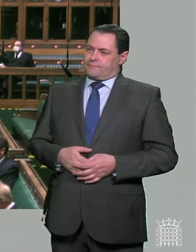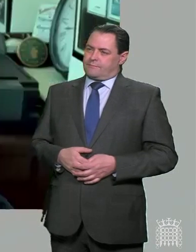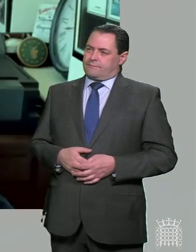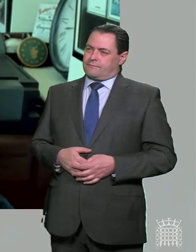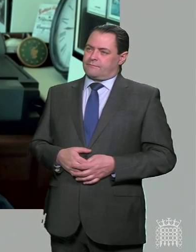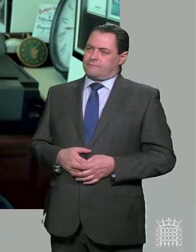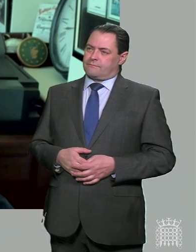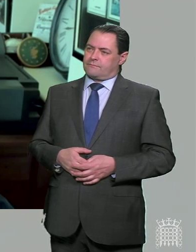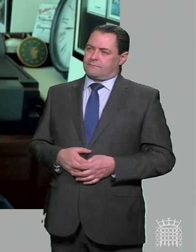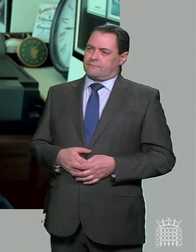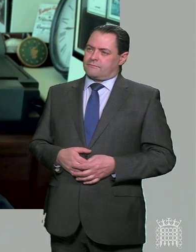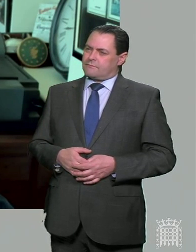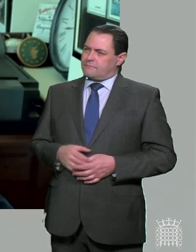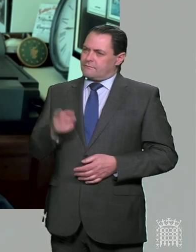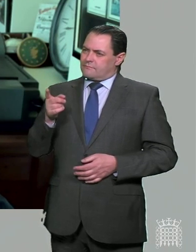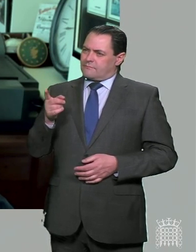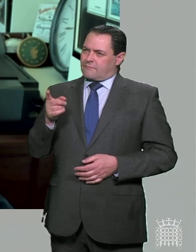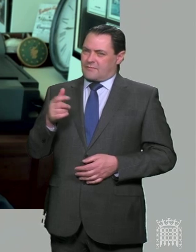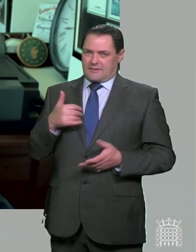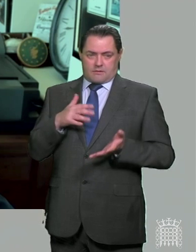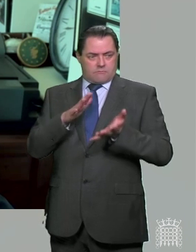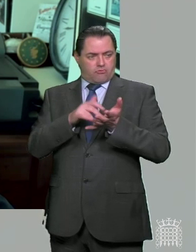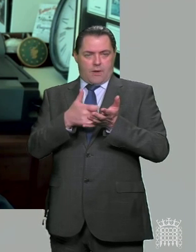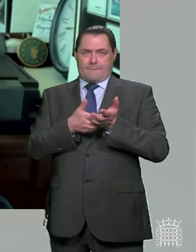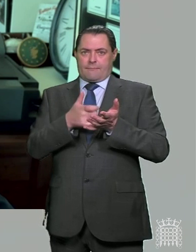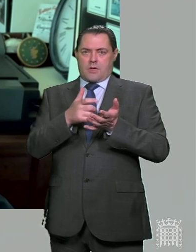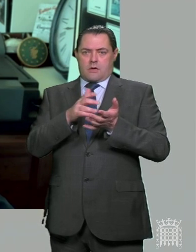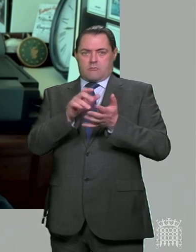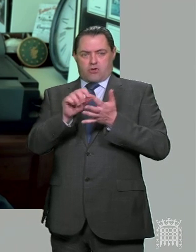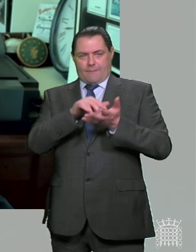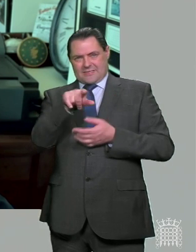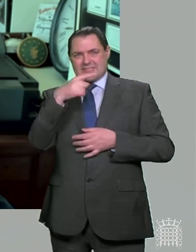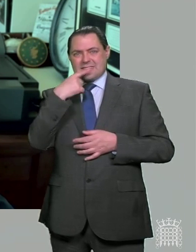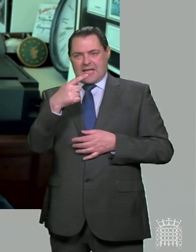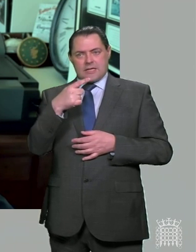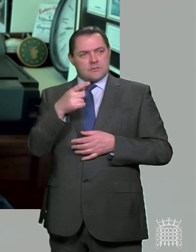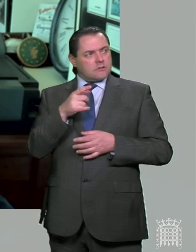If the Prime Minister says, “There’s nothing to see here”—publish those exchanges.